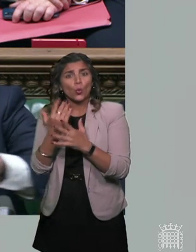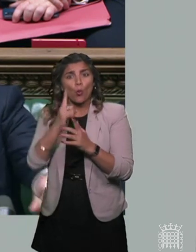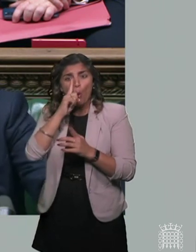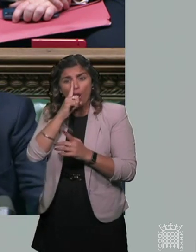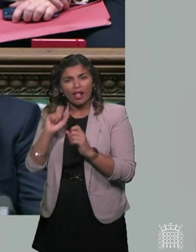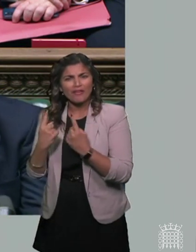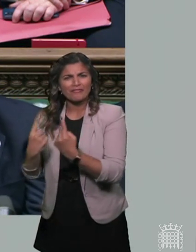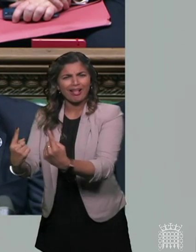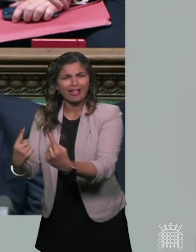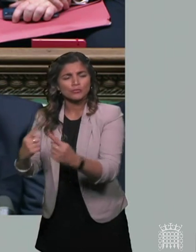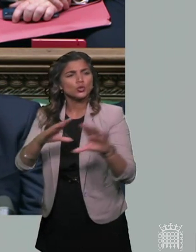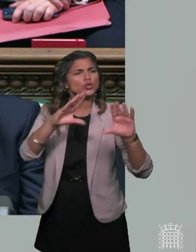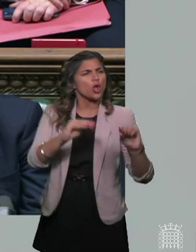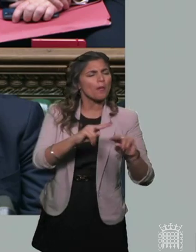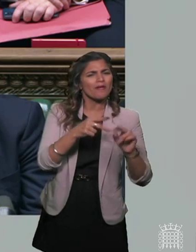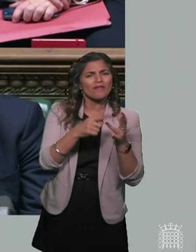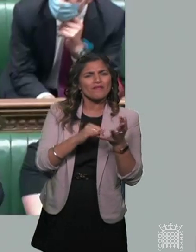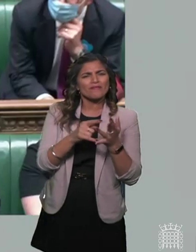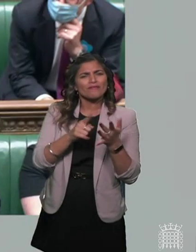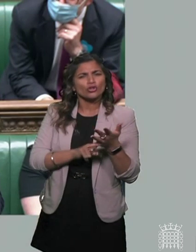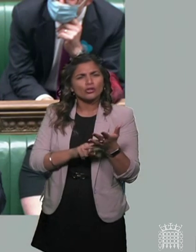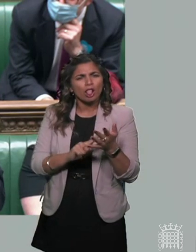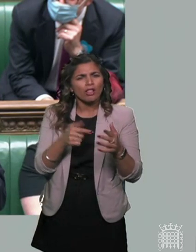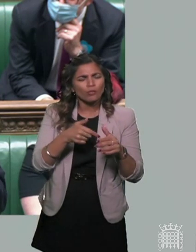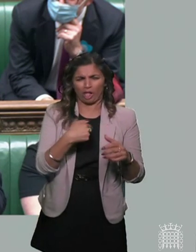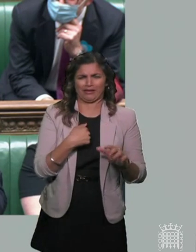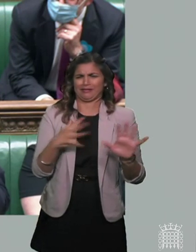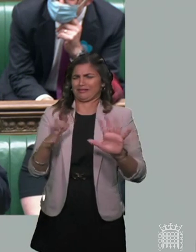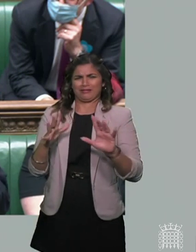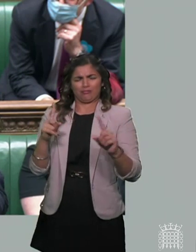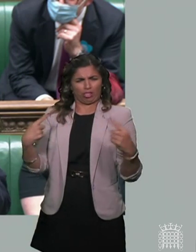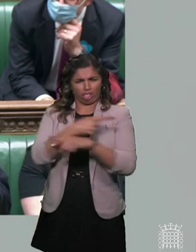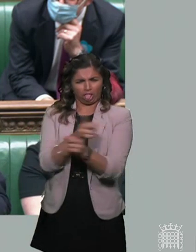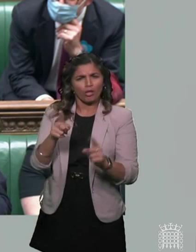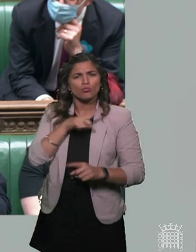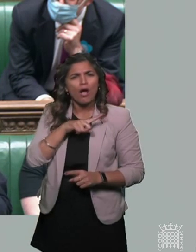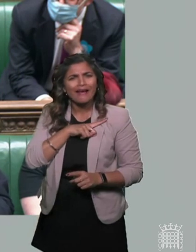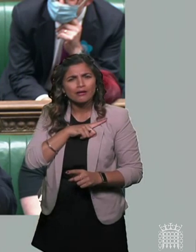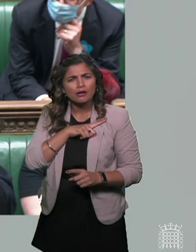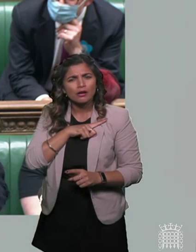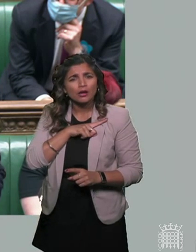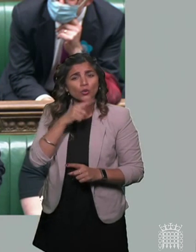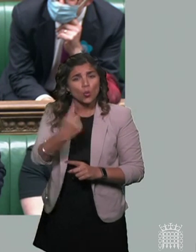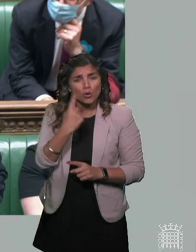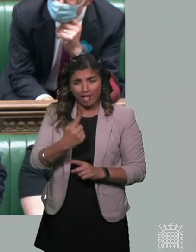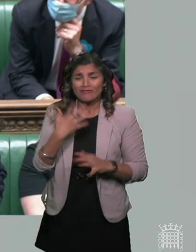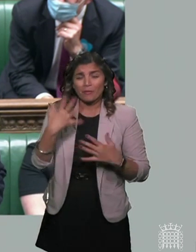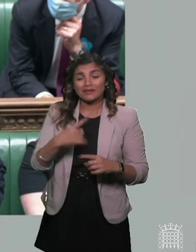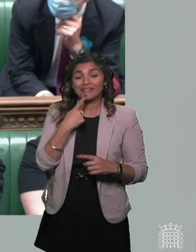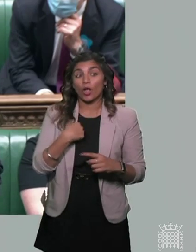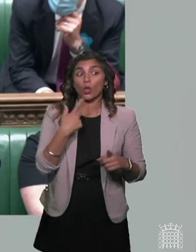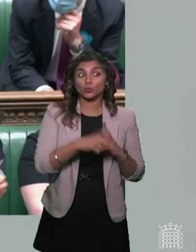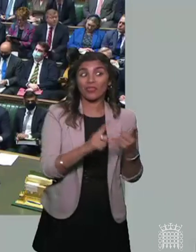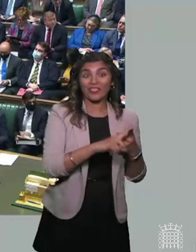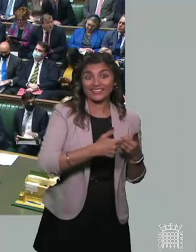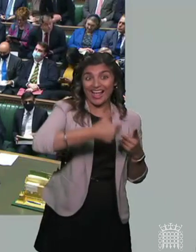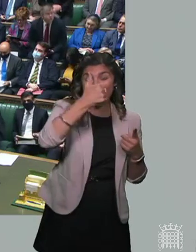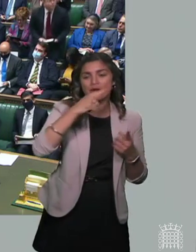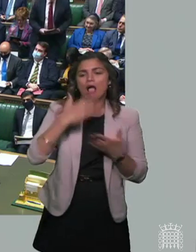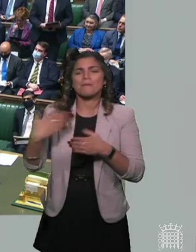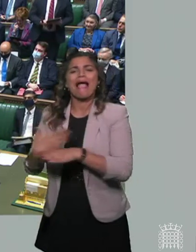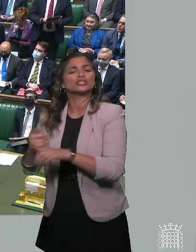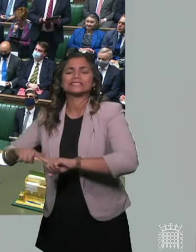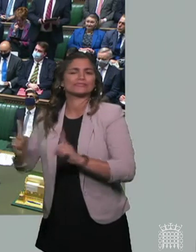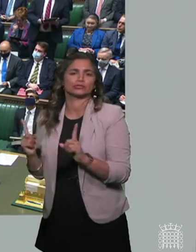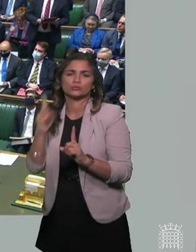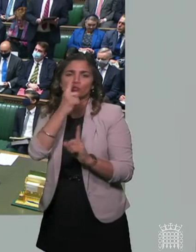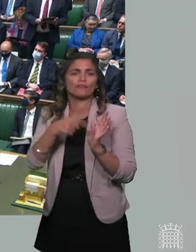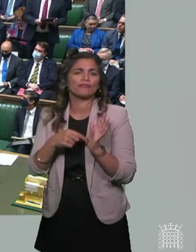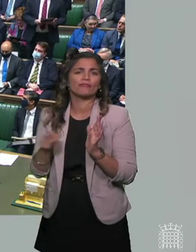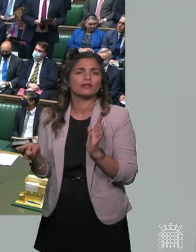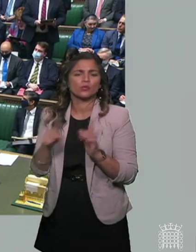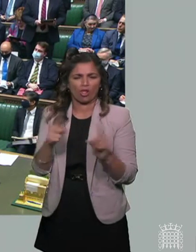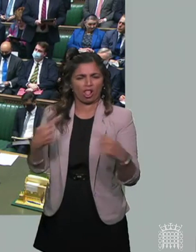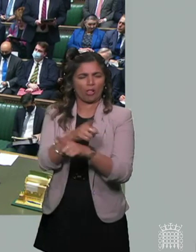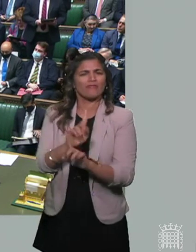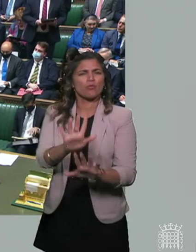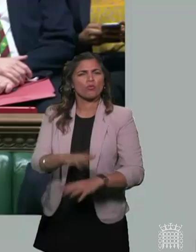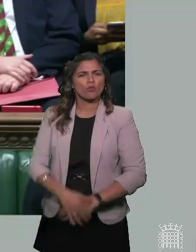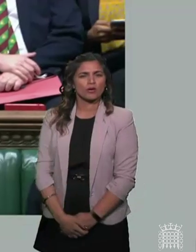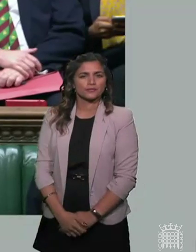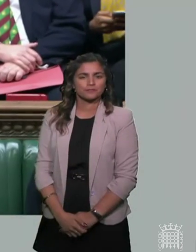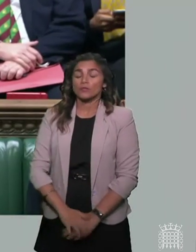Is not the truth that the Prime Minister has undermined his own COP presidency by saying one thing and doing another?